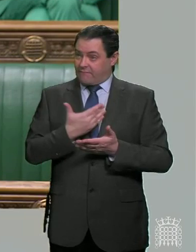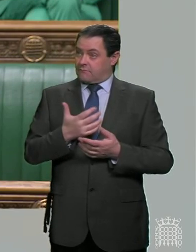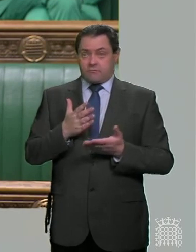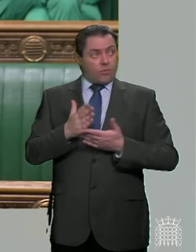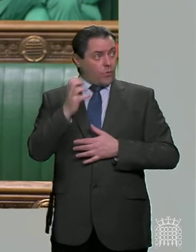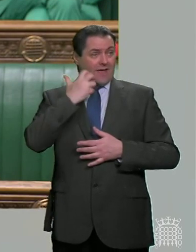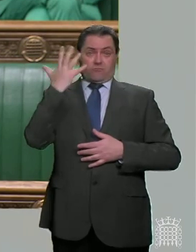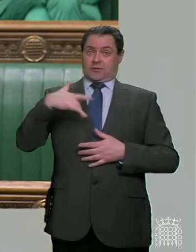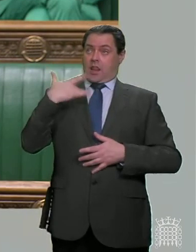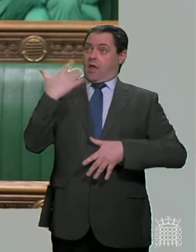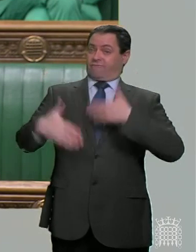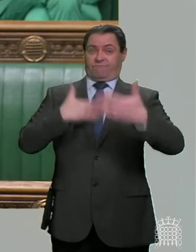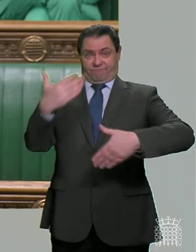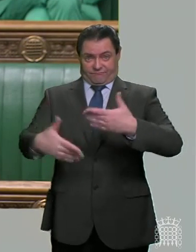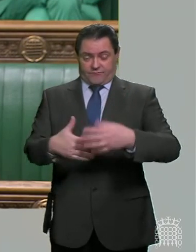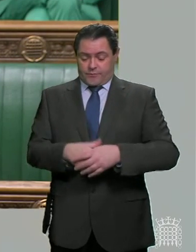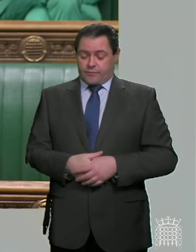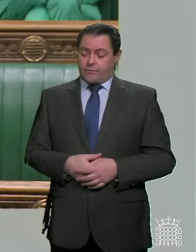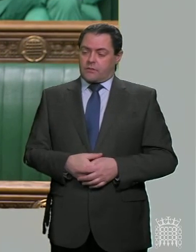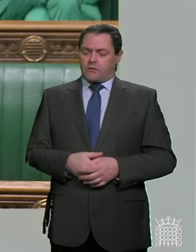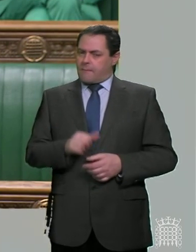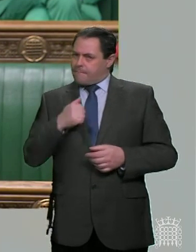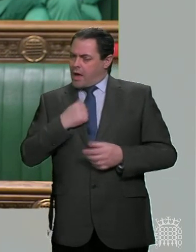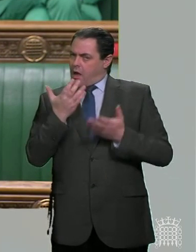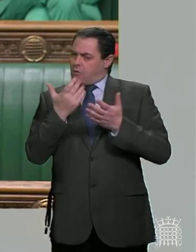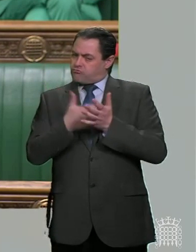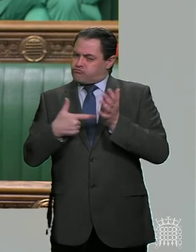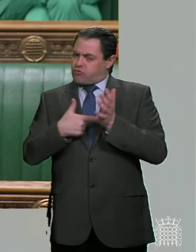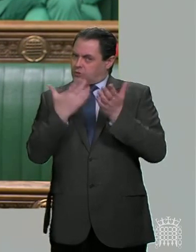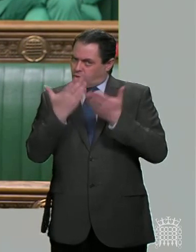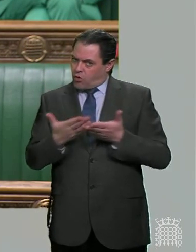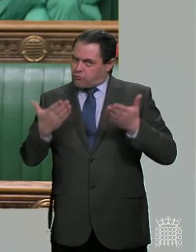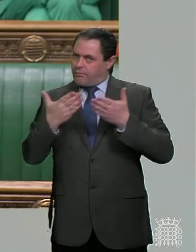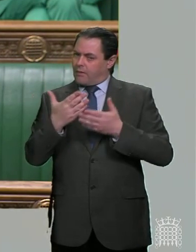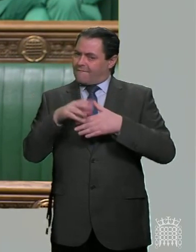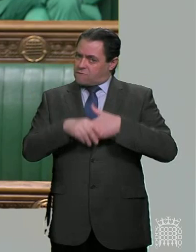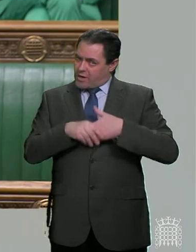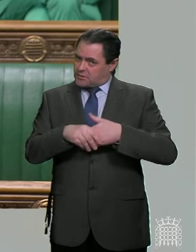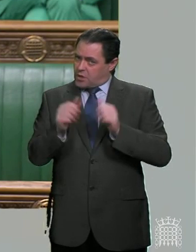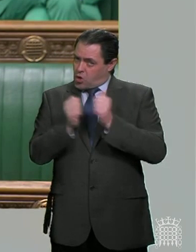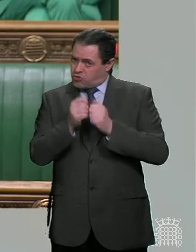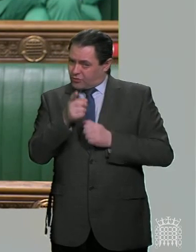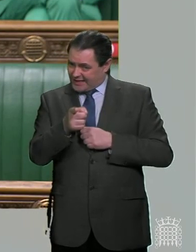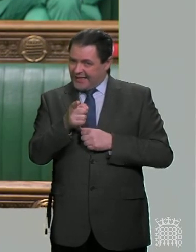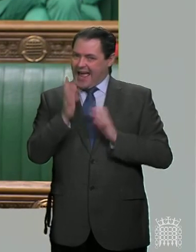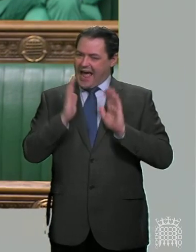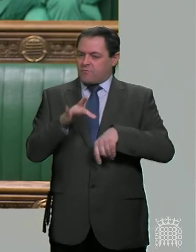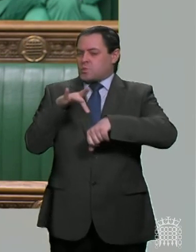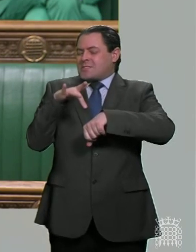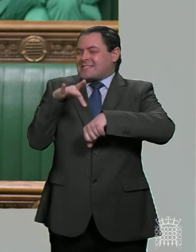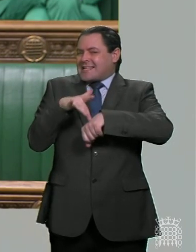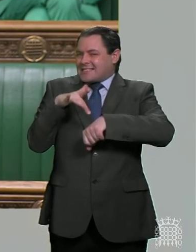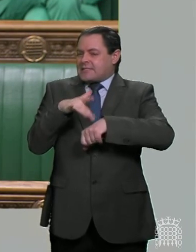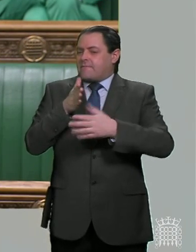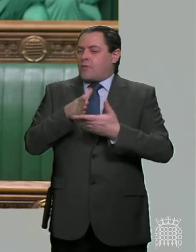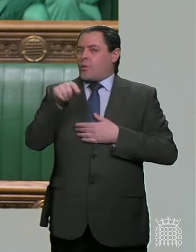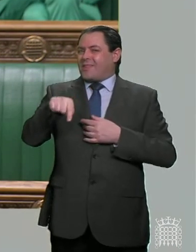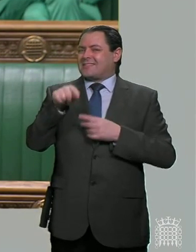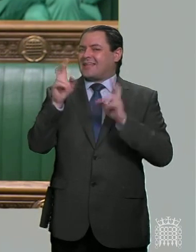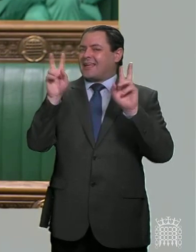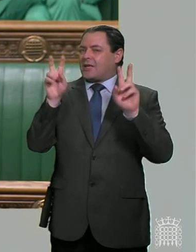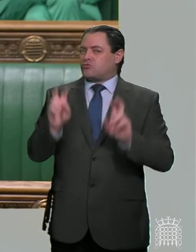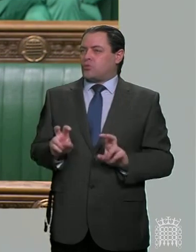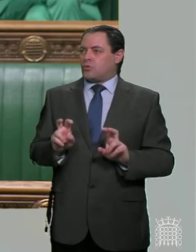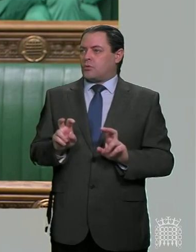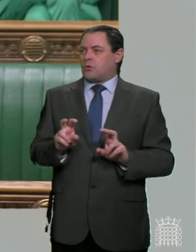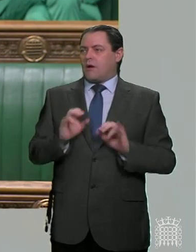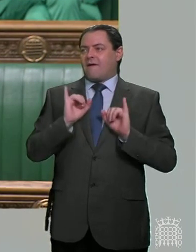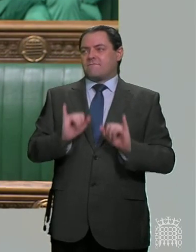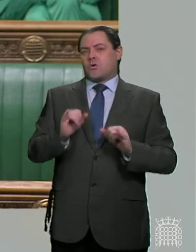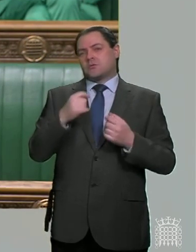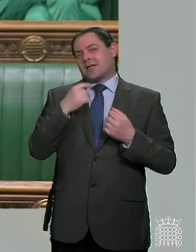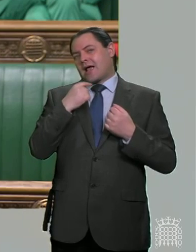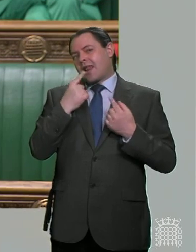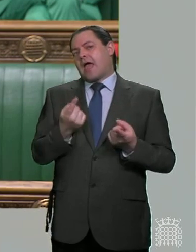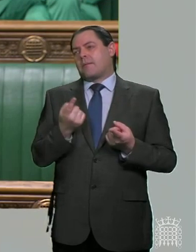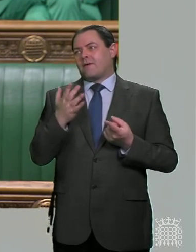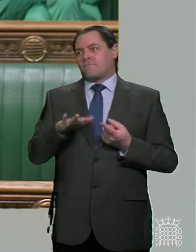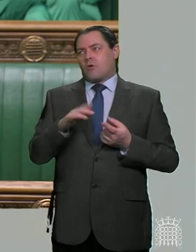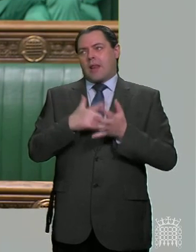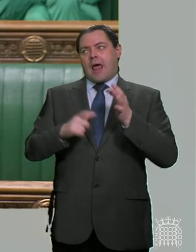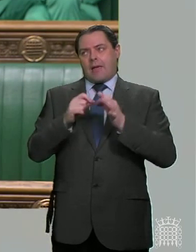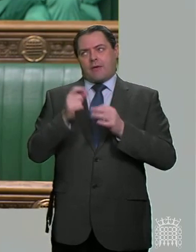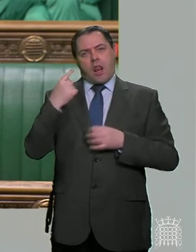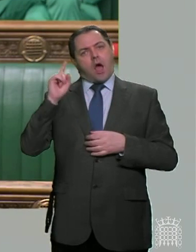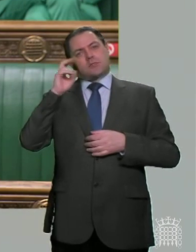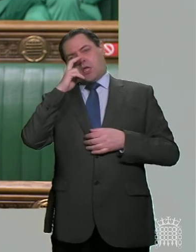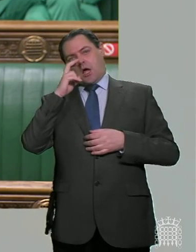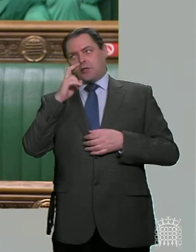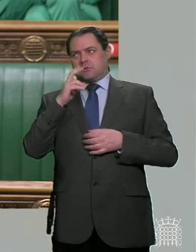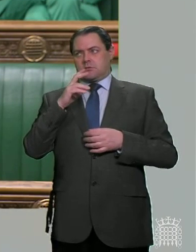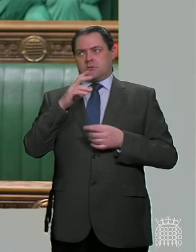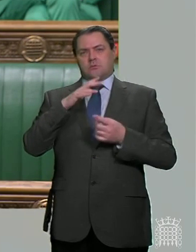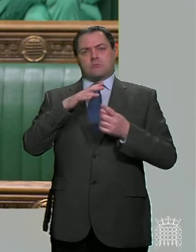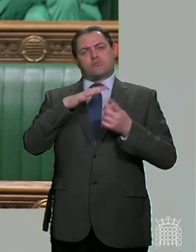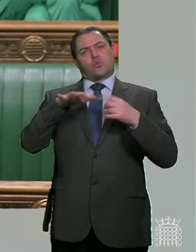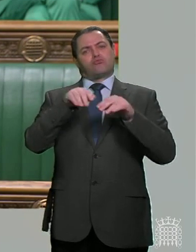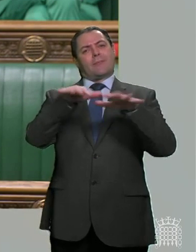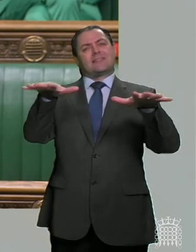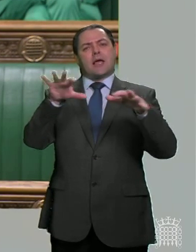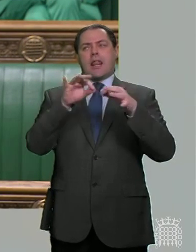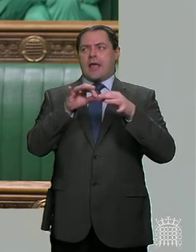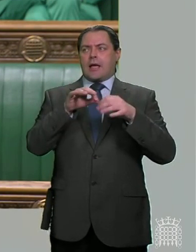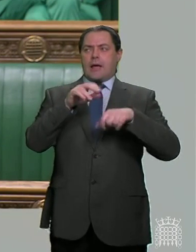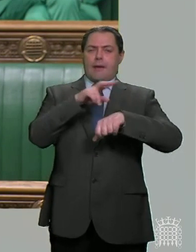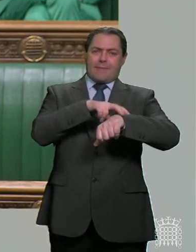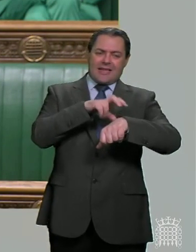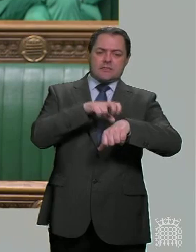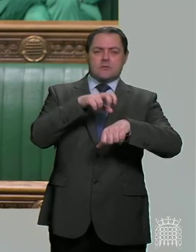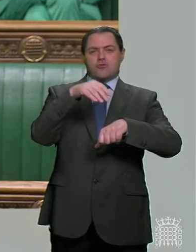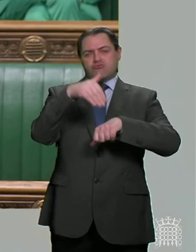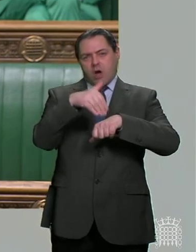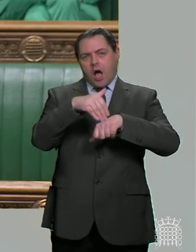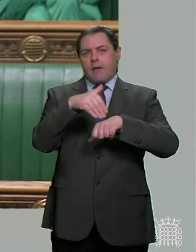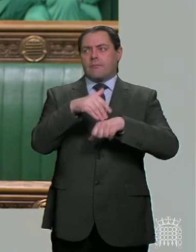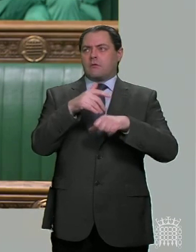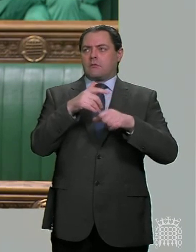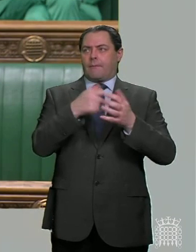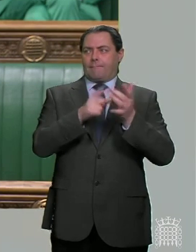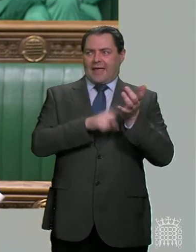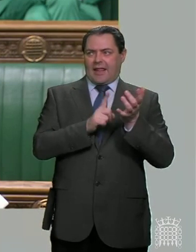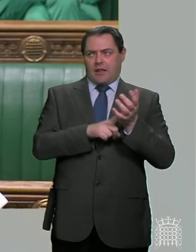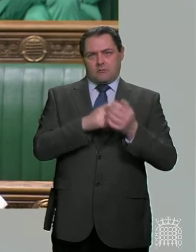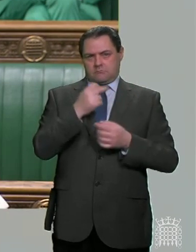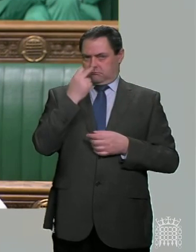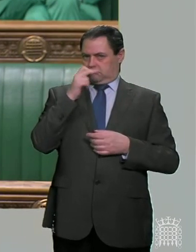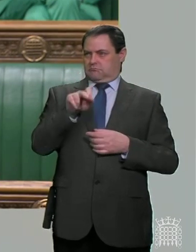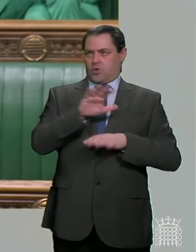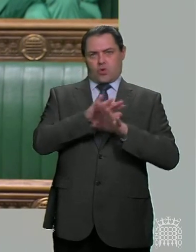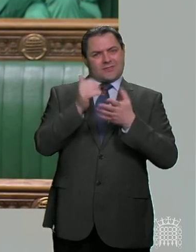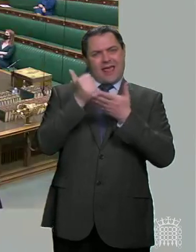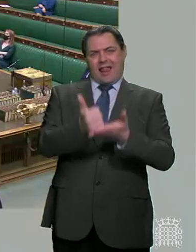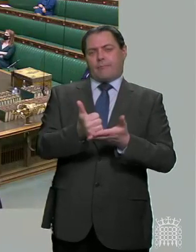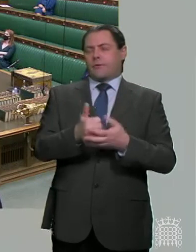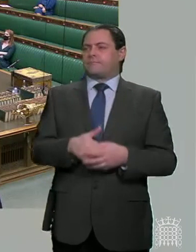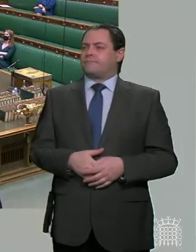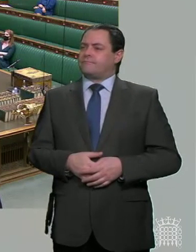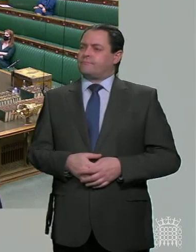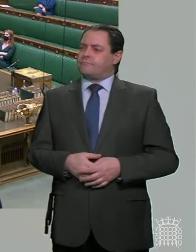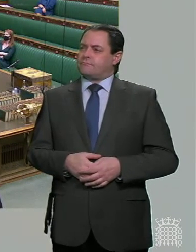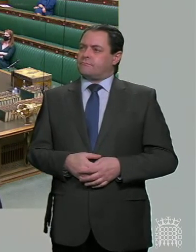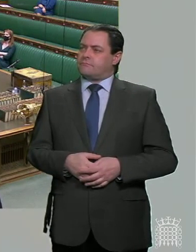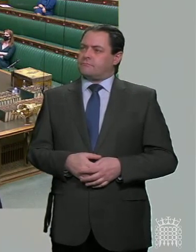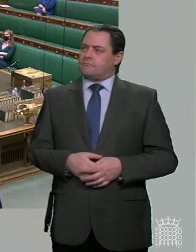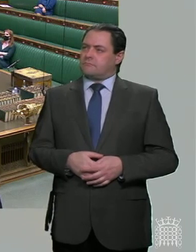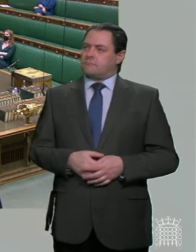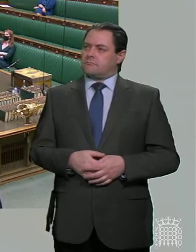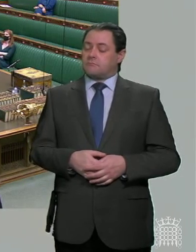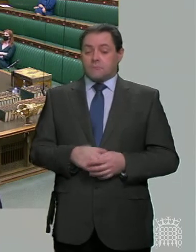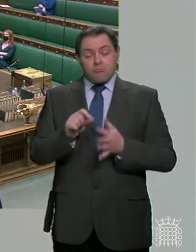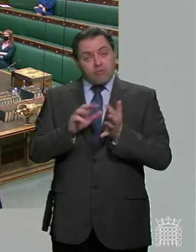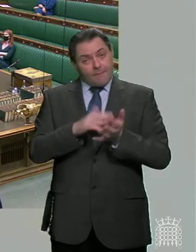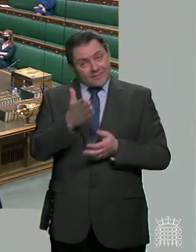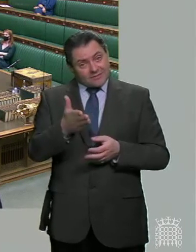Does my right honourable Friend agree that such issues need to be treated sensitively, and false claims made by the Labour party last night on social media about the Police, Crime, Sentencing and Courts Bill are misleading and certainly not helpful?